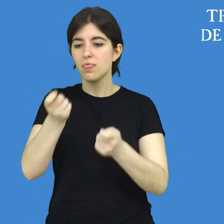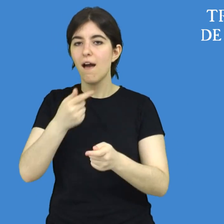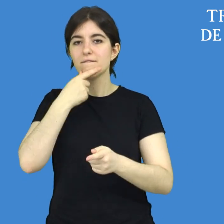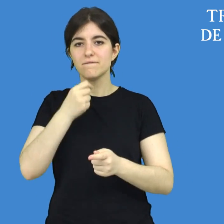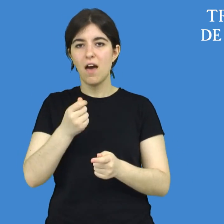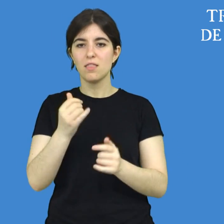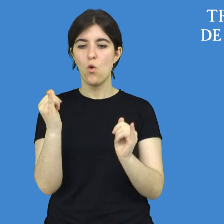fácil